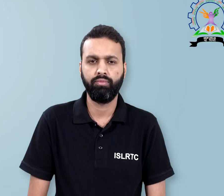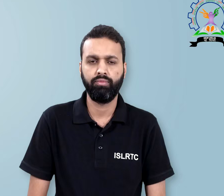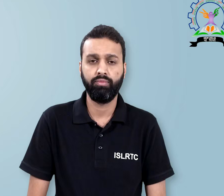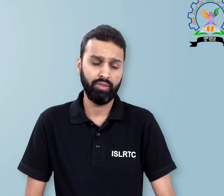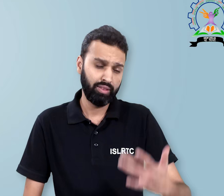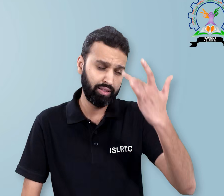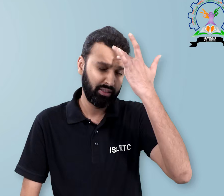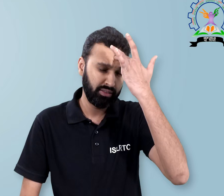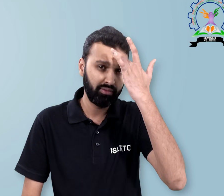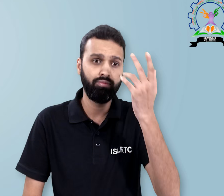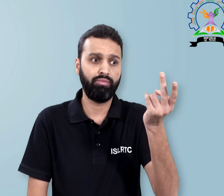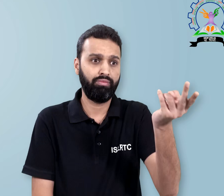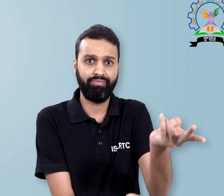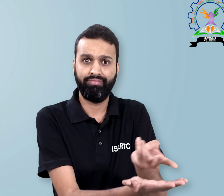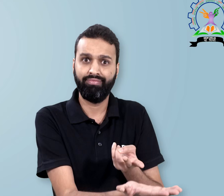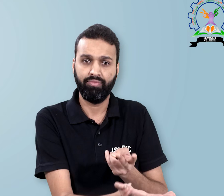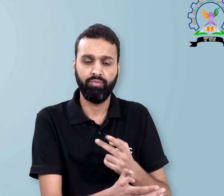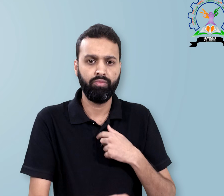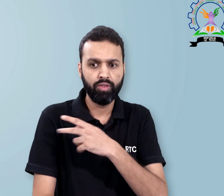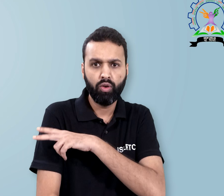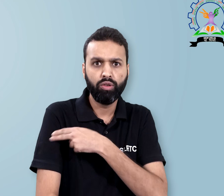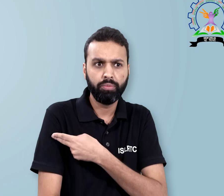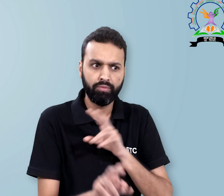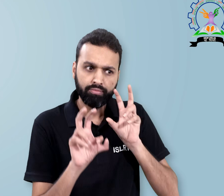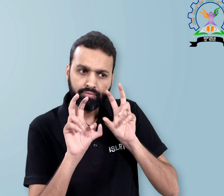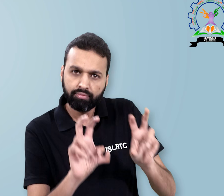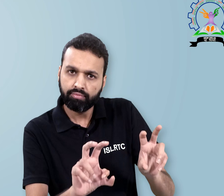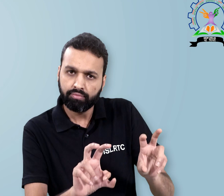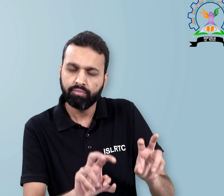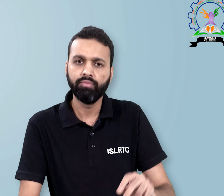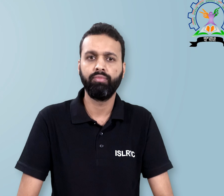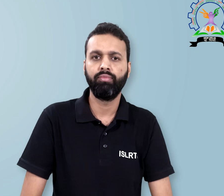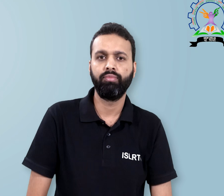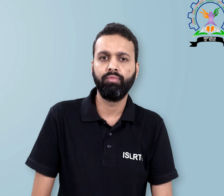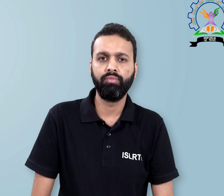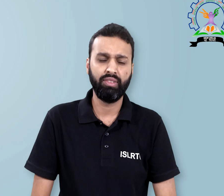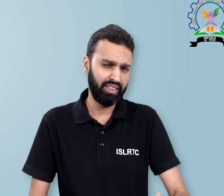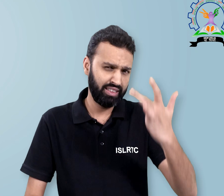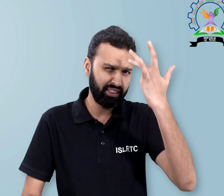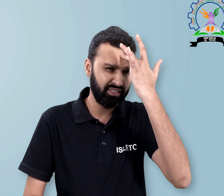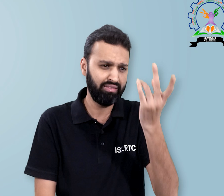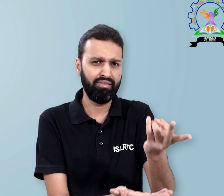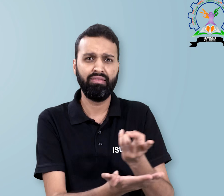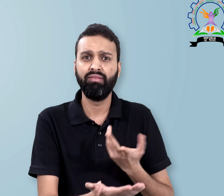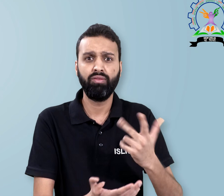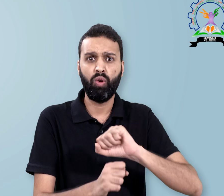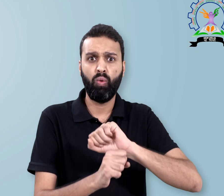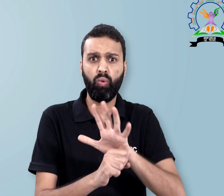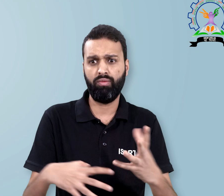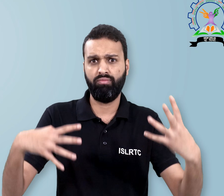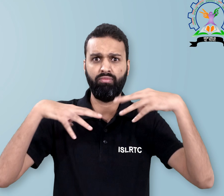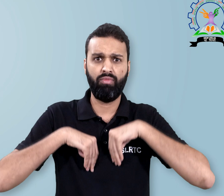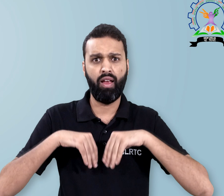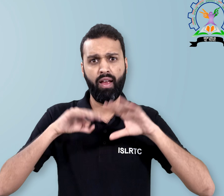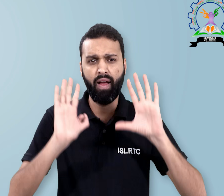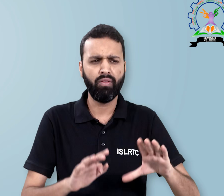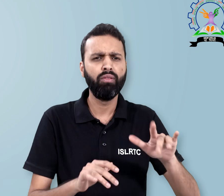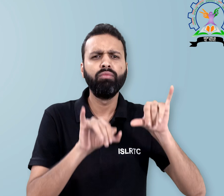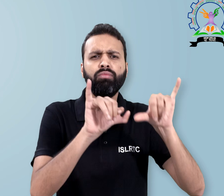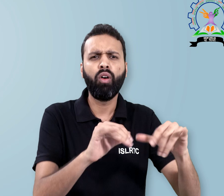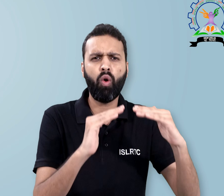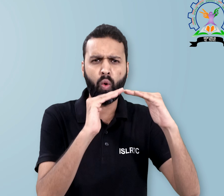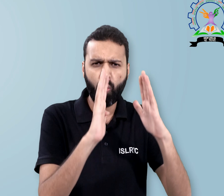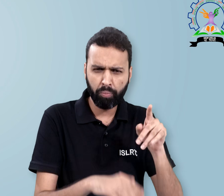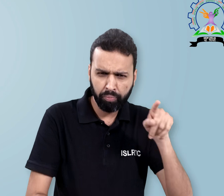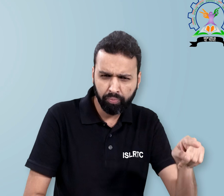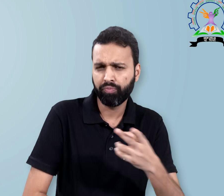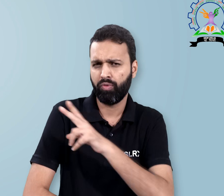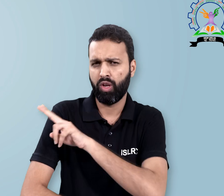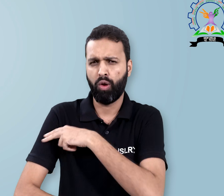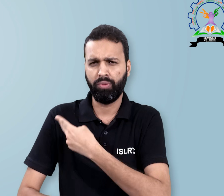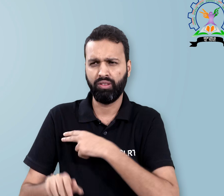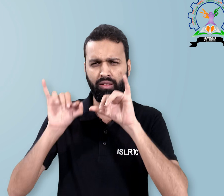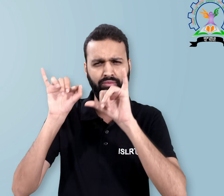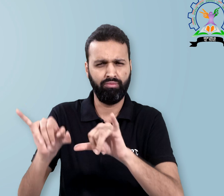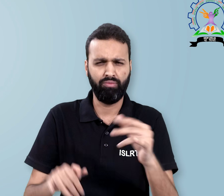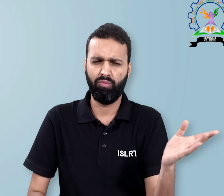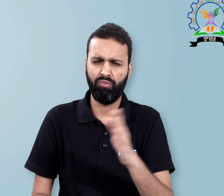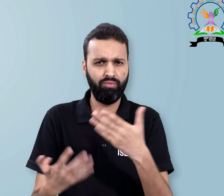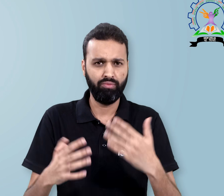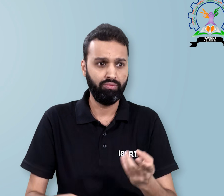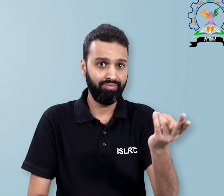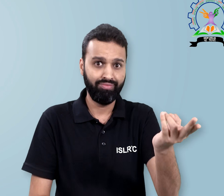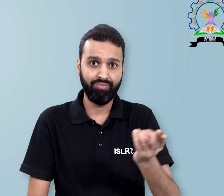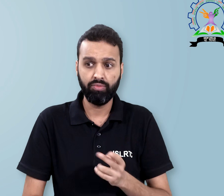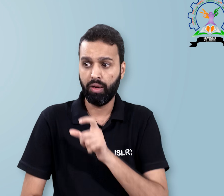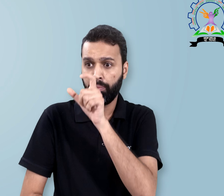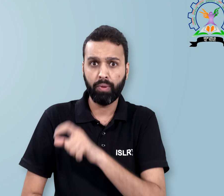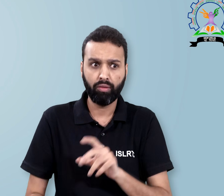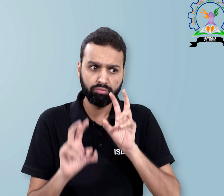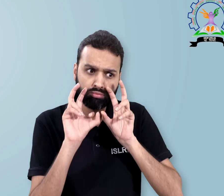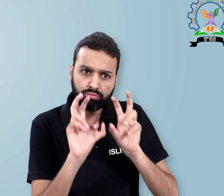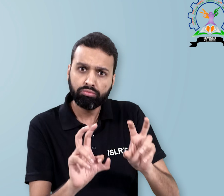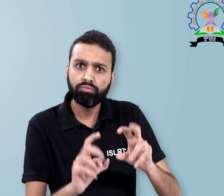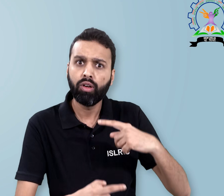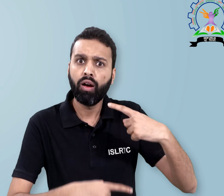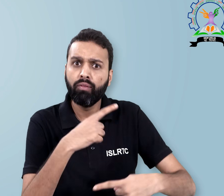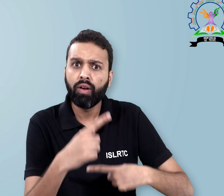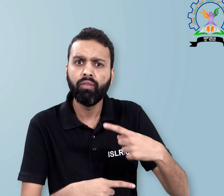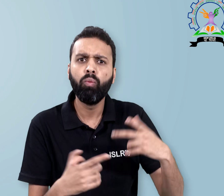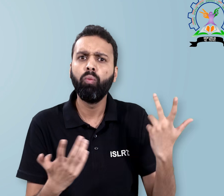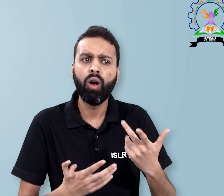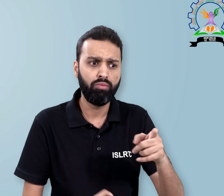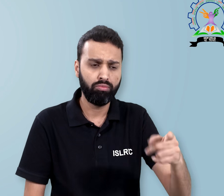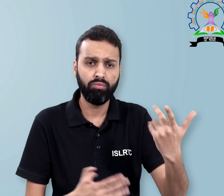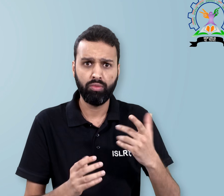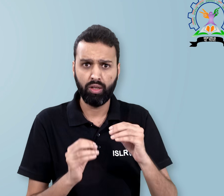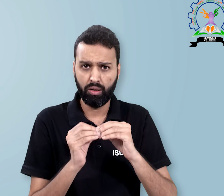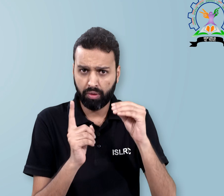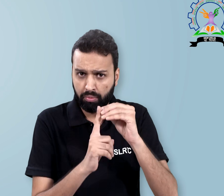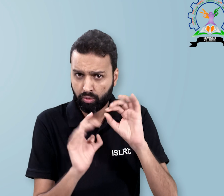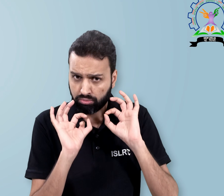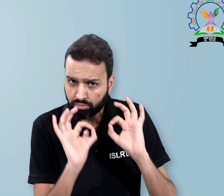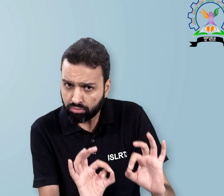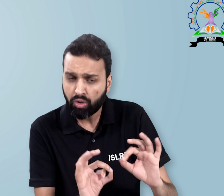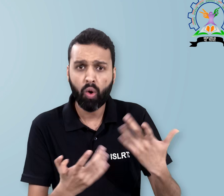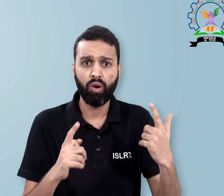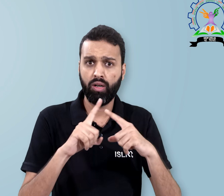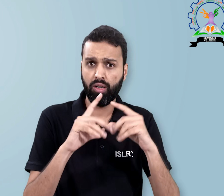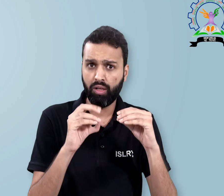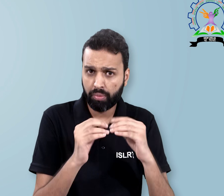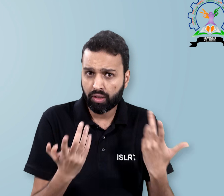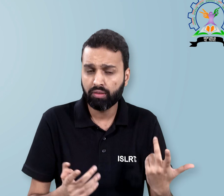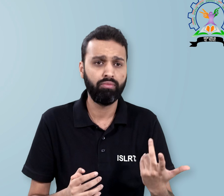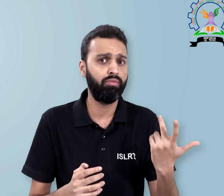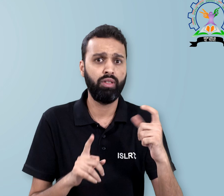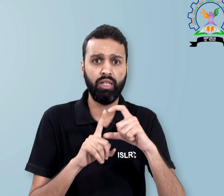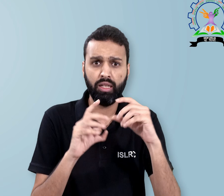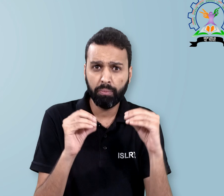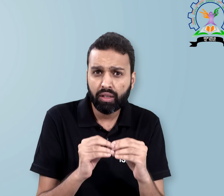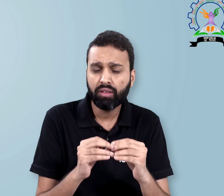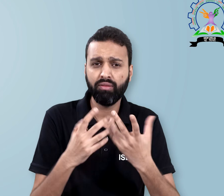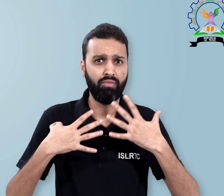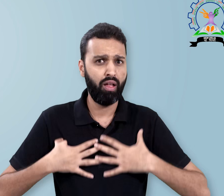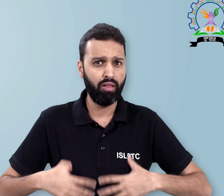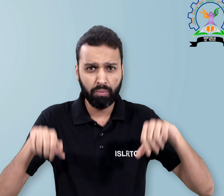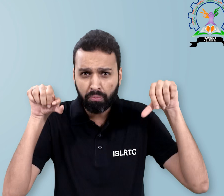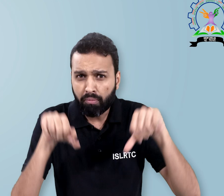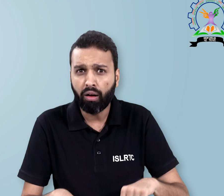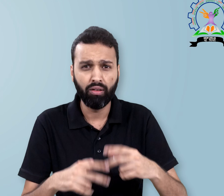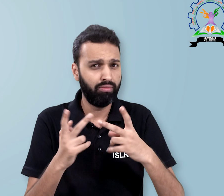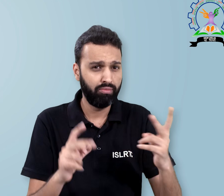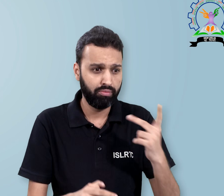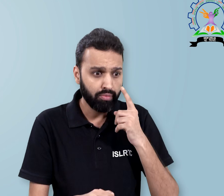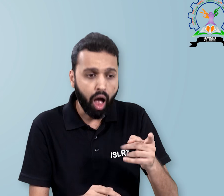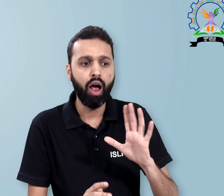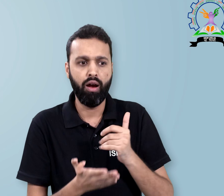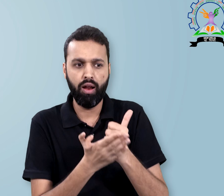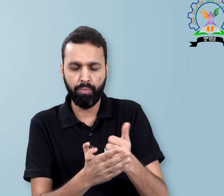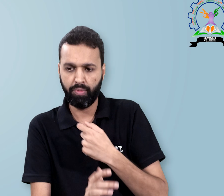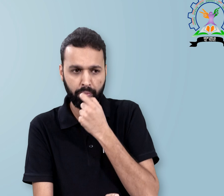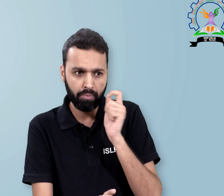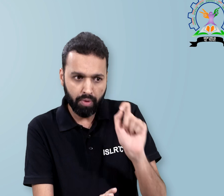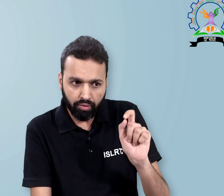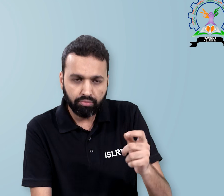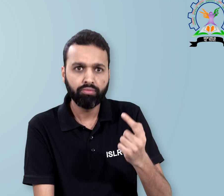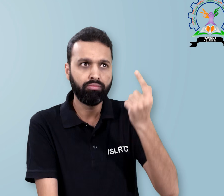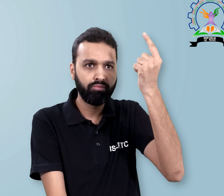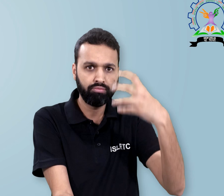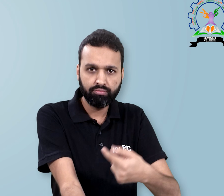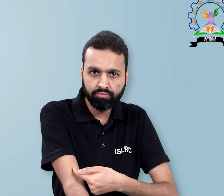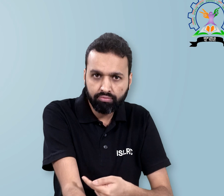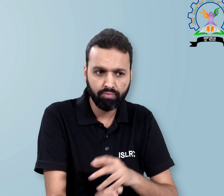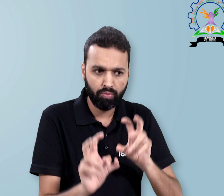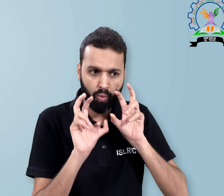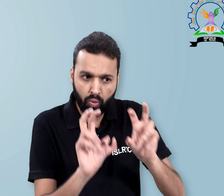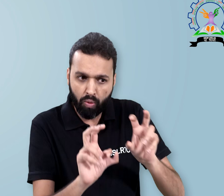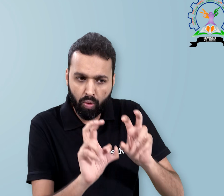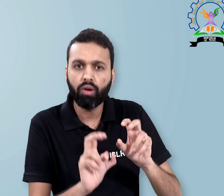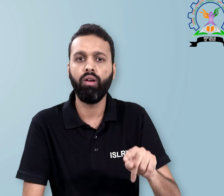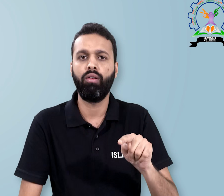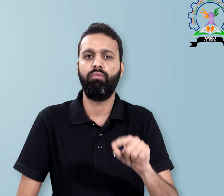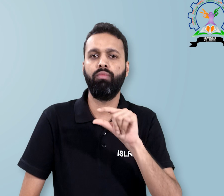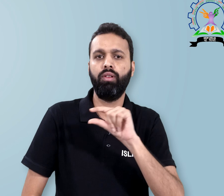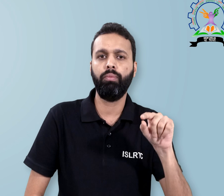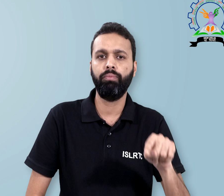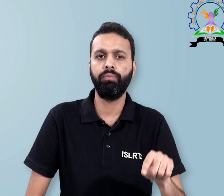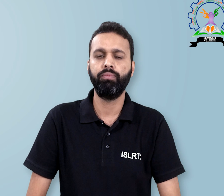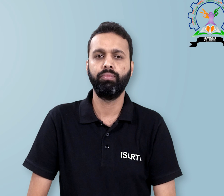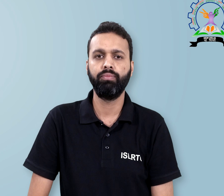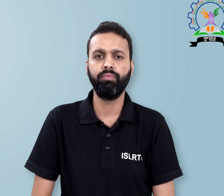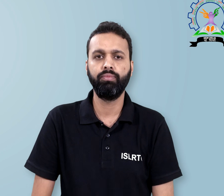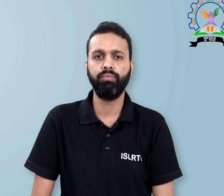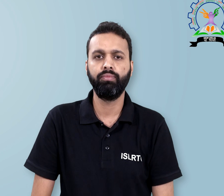Monitor a Patient It is the act of regularly observing a patient or condition for changes, or using a device to record and display patient data.